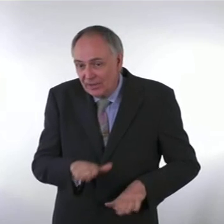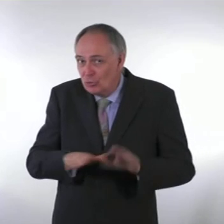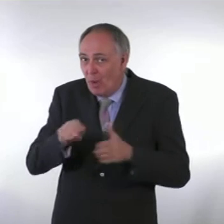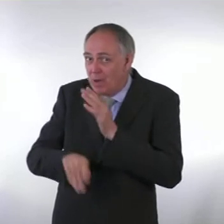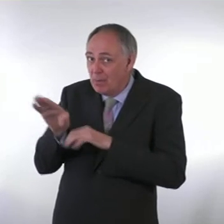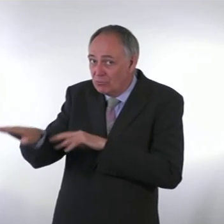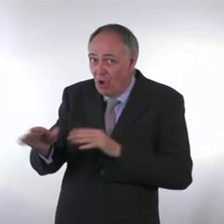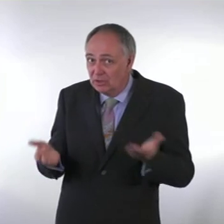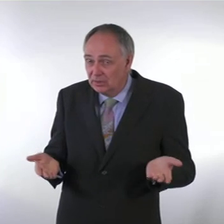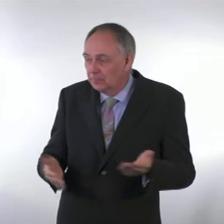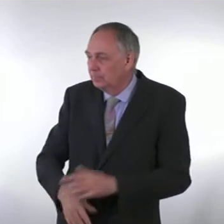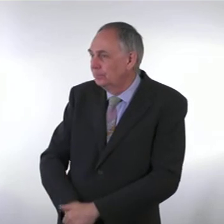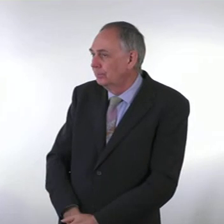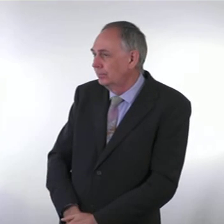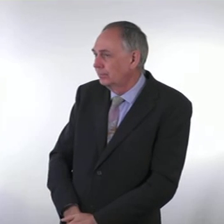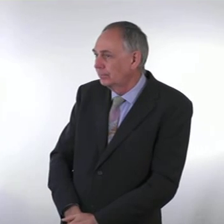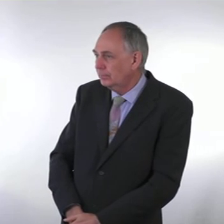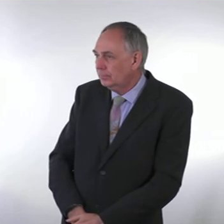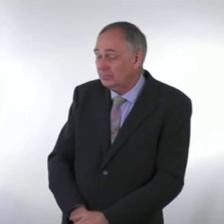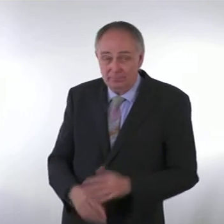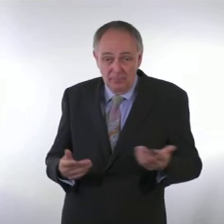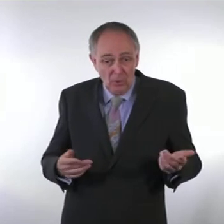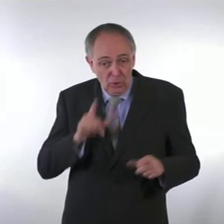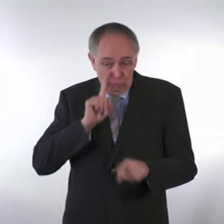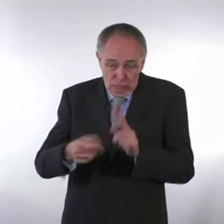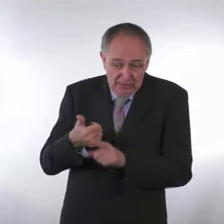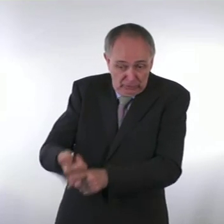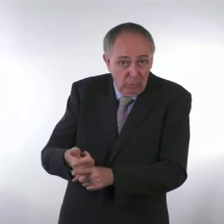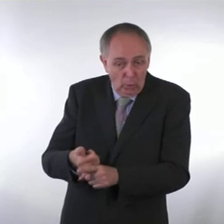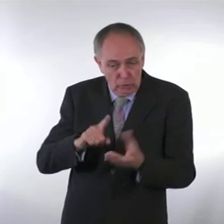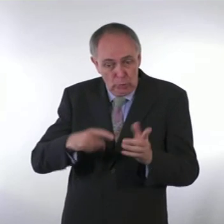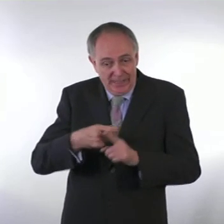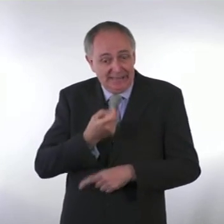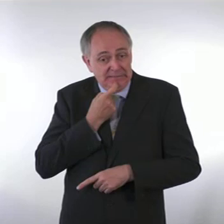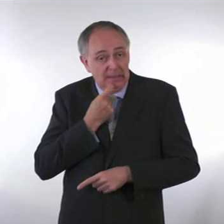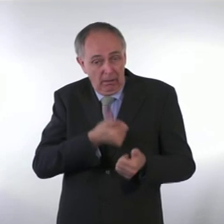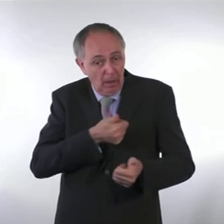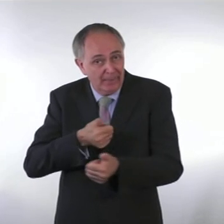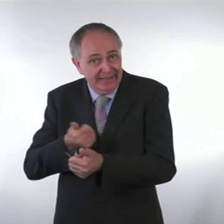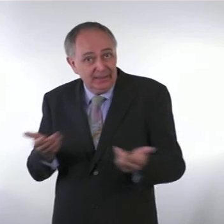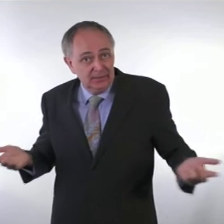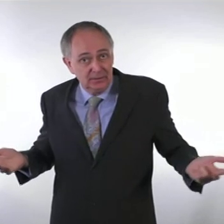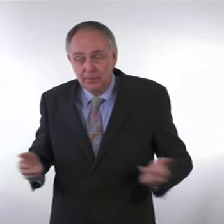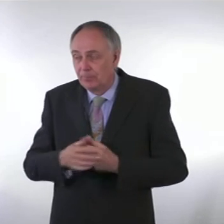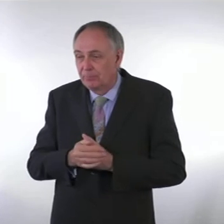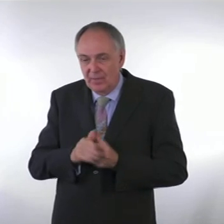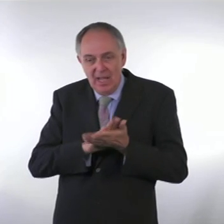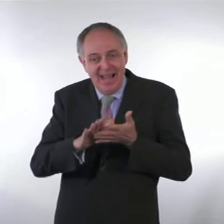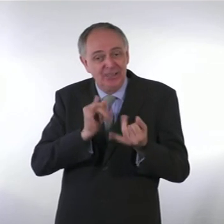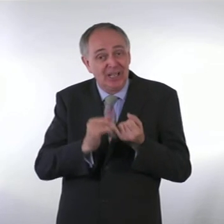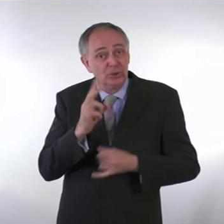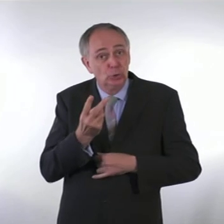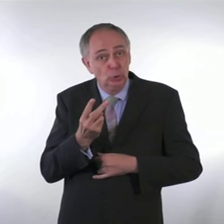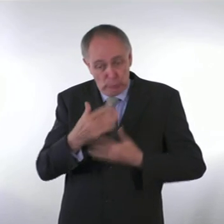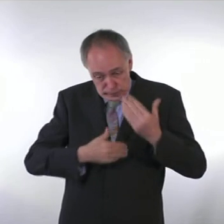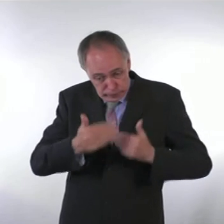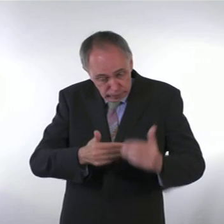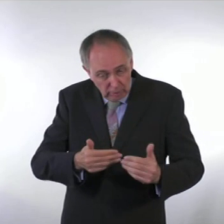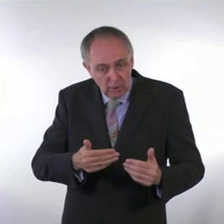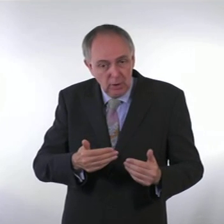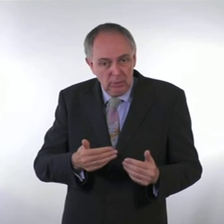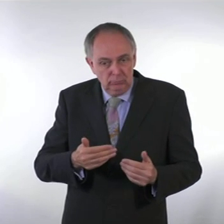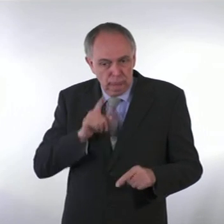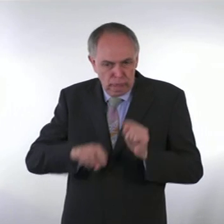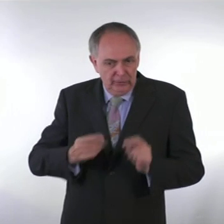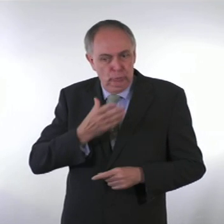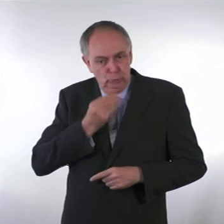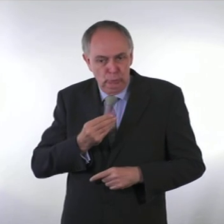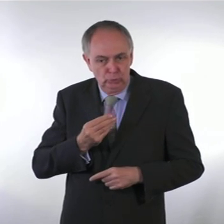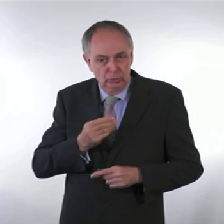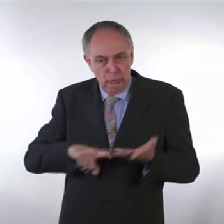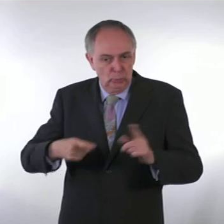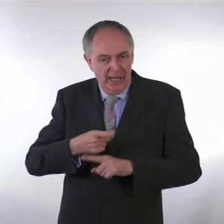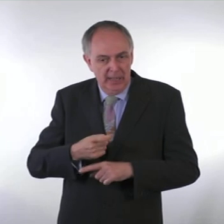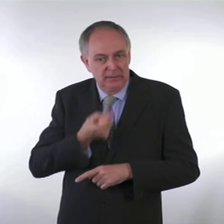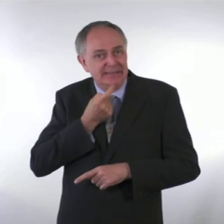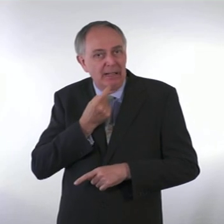We are doing everything we can to support the UK steel industry and to make sure, as HS2 goes forward, that it maximises the use of UK steel.